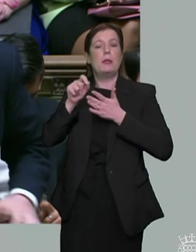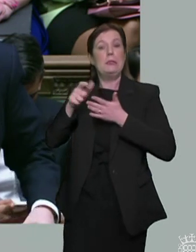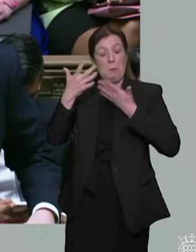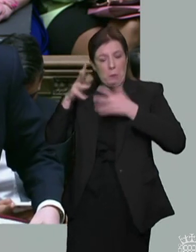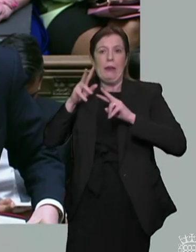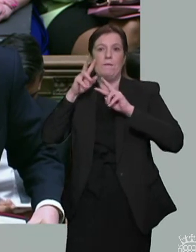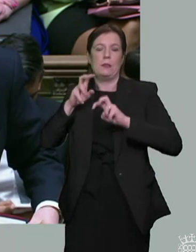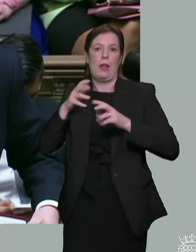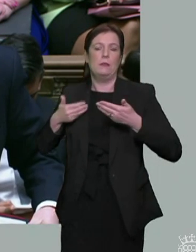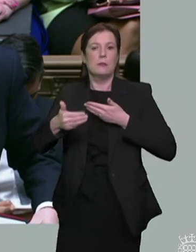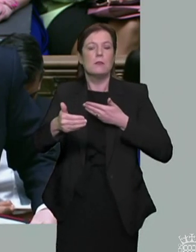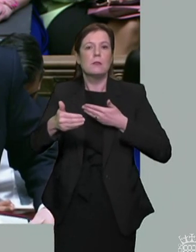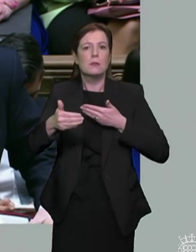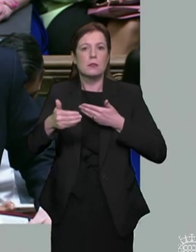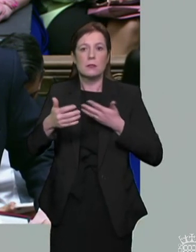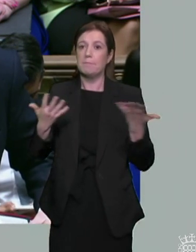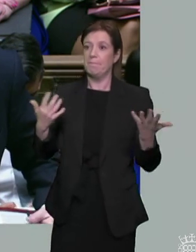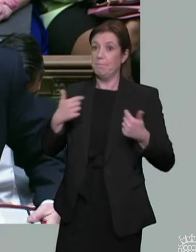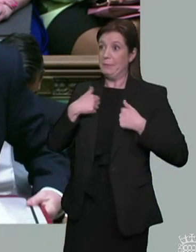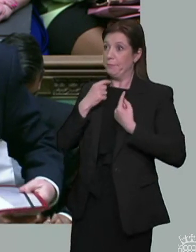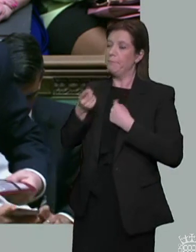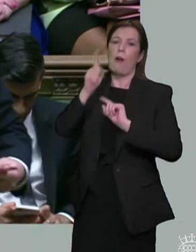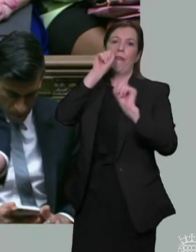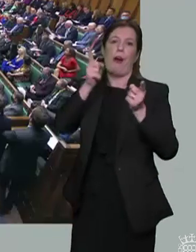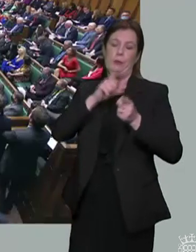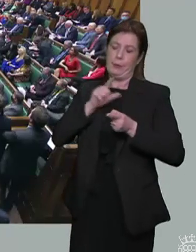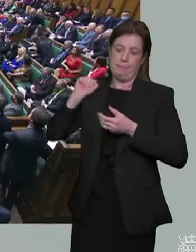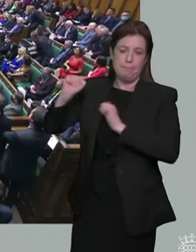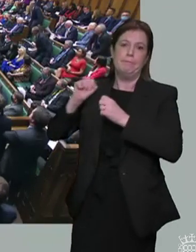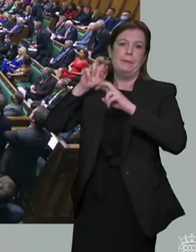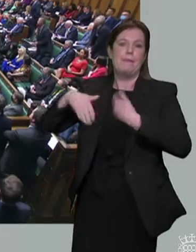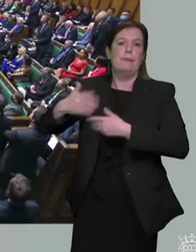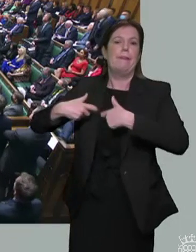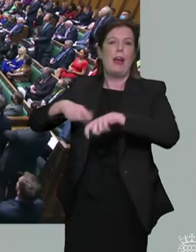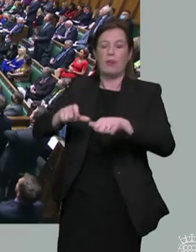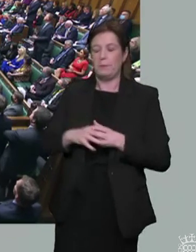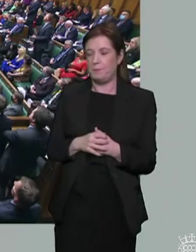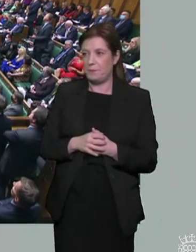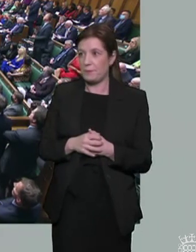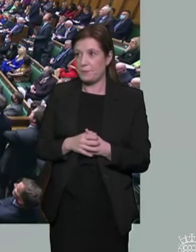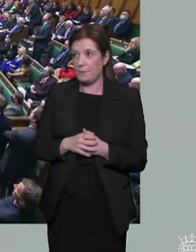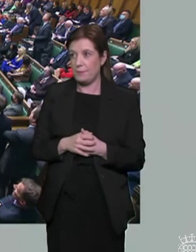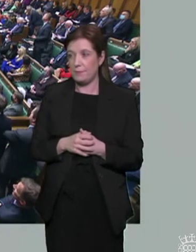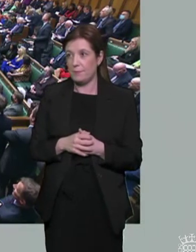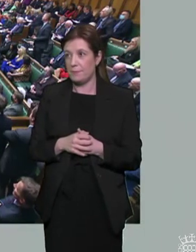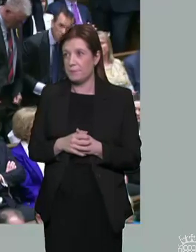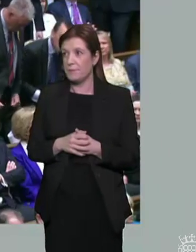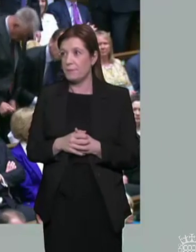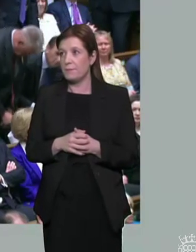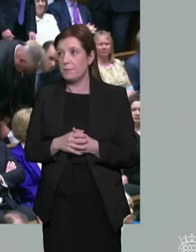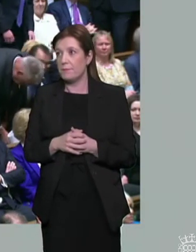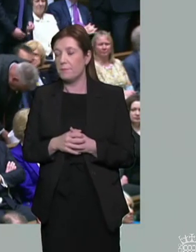For that reason, it would not be right to comment further.